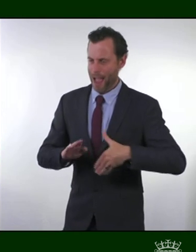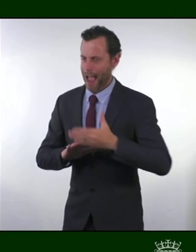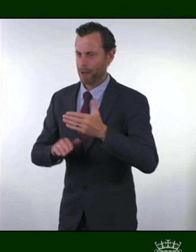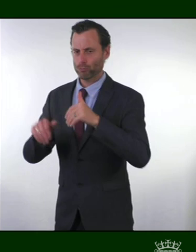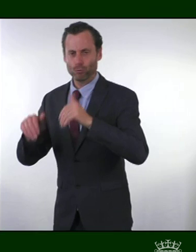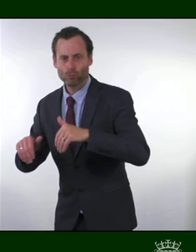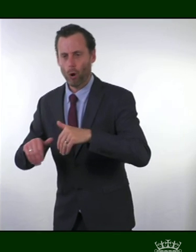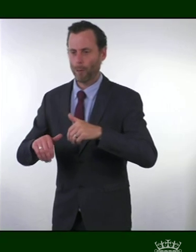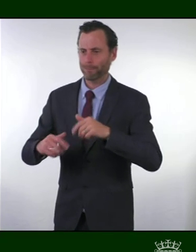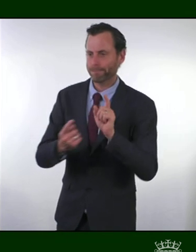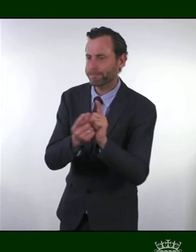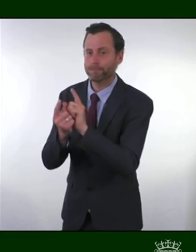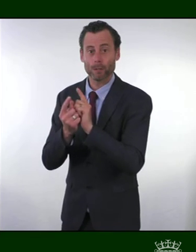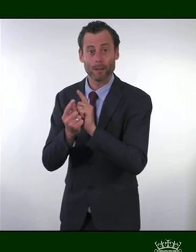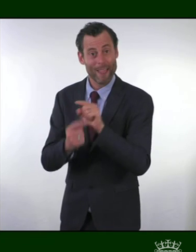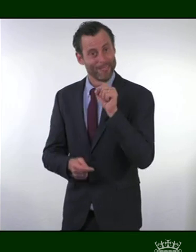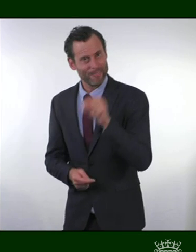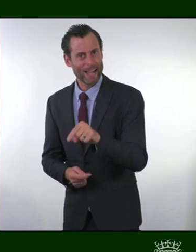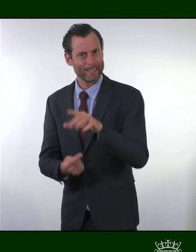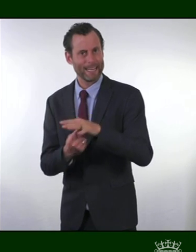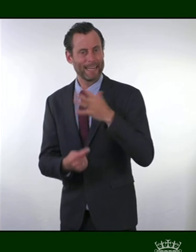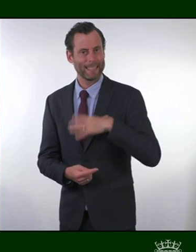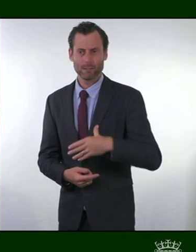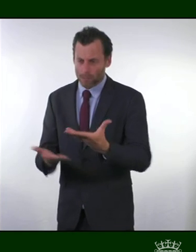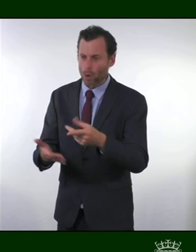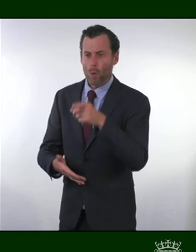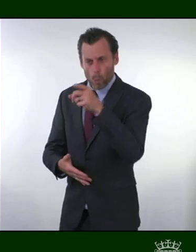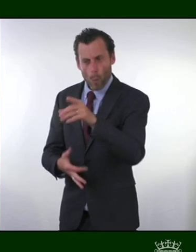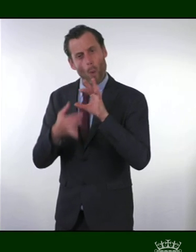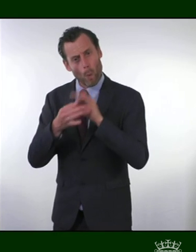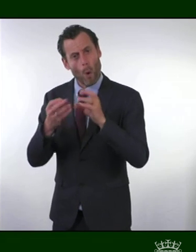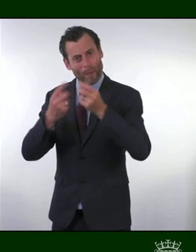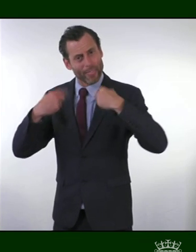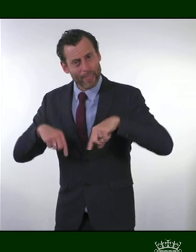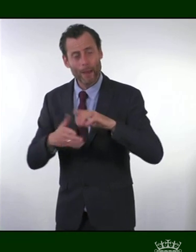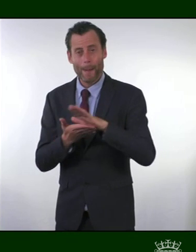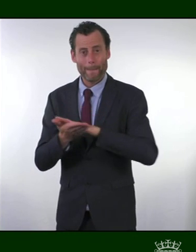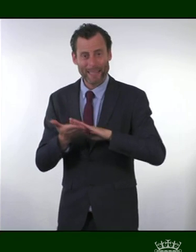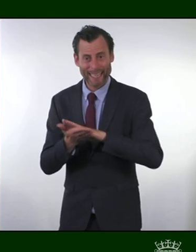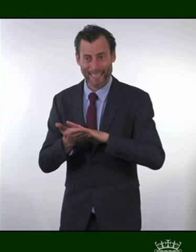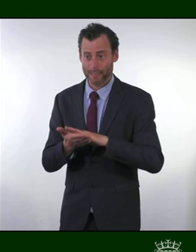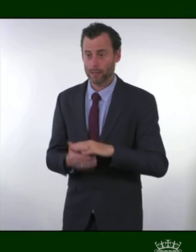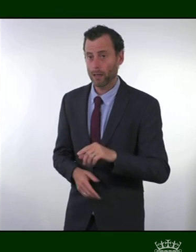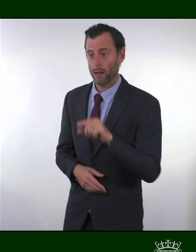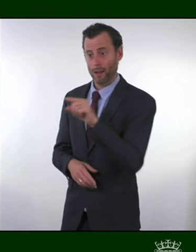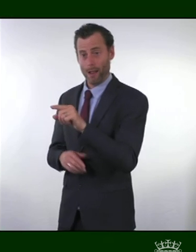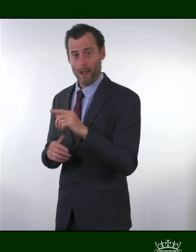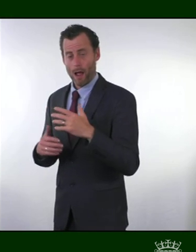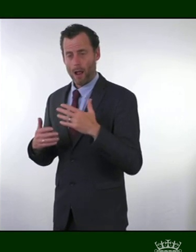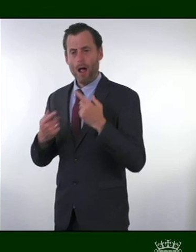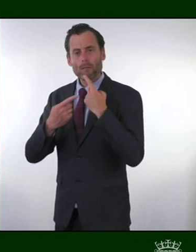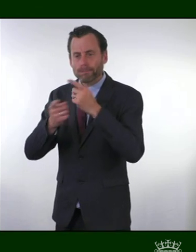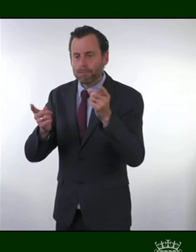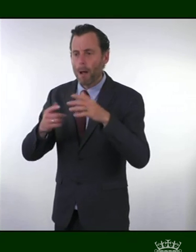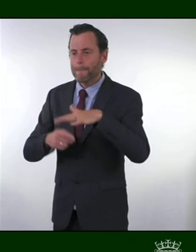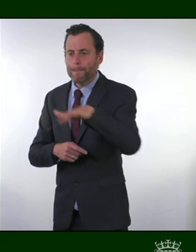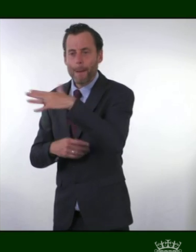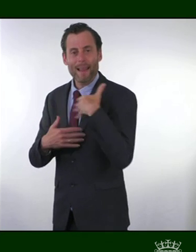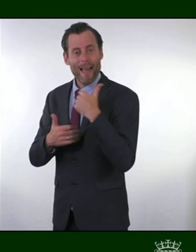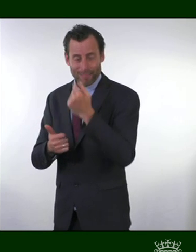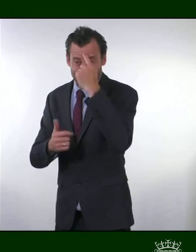So please, Chancellor, work with your colleagues so our public health response catches up with that operating in other countries.